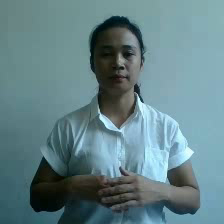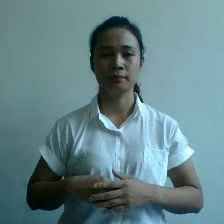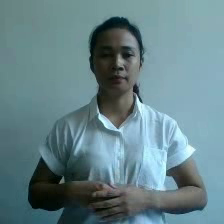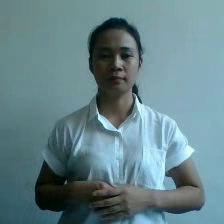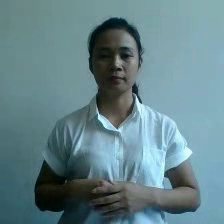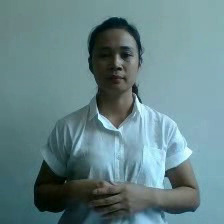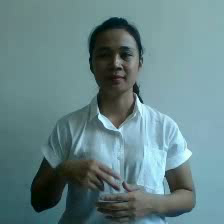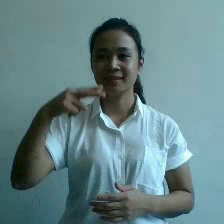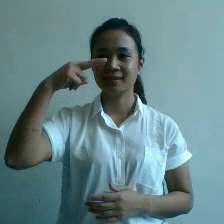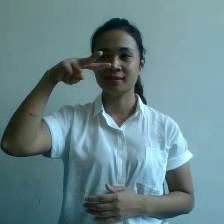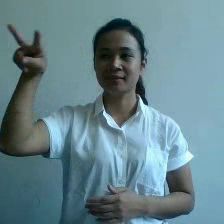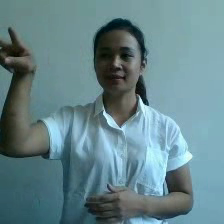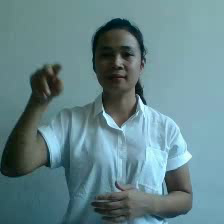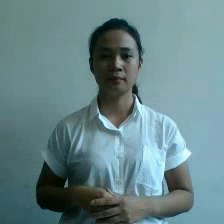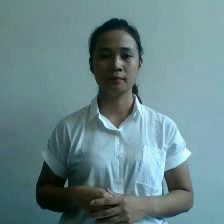Nhìn